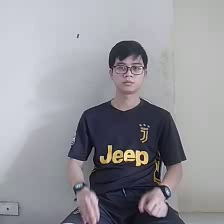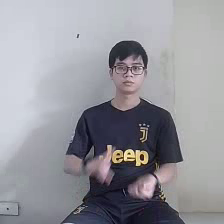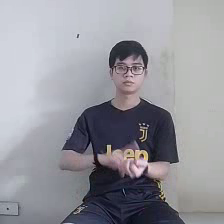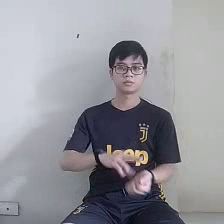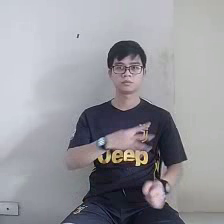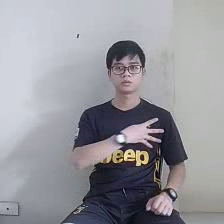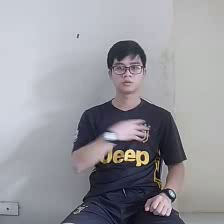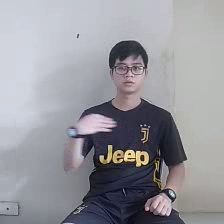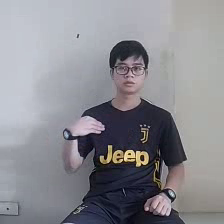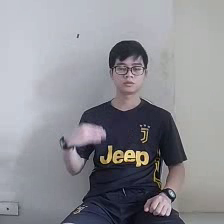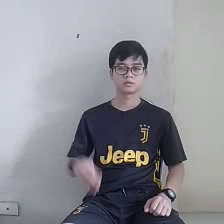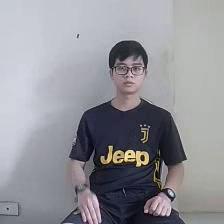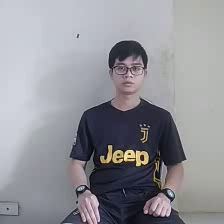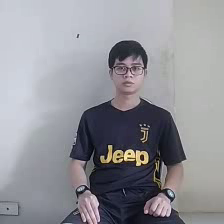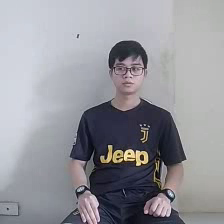Lây bệnh